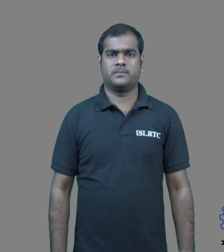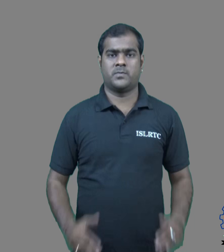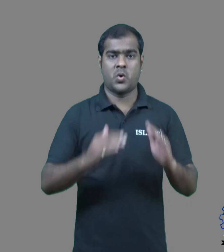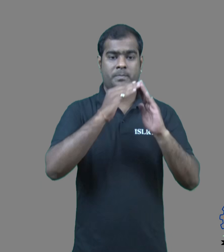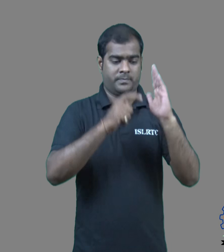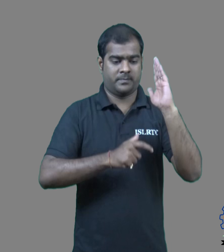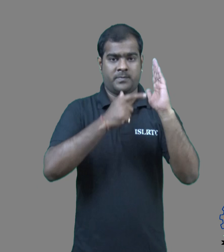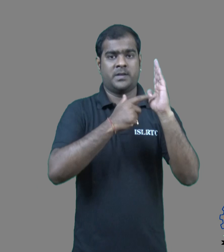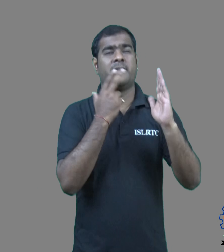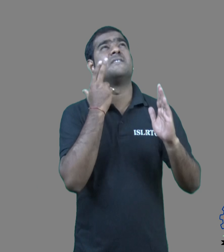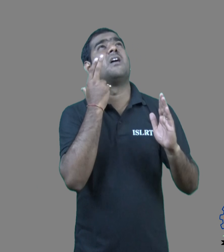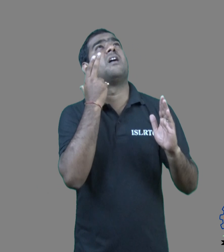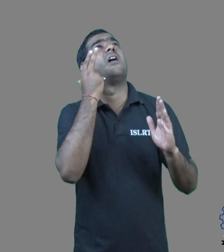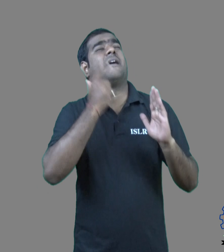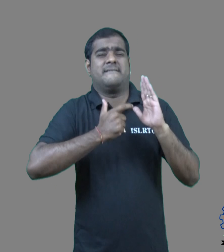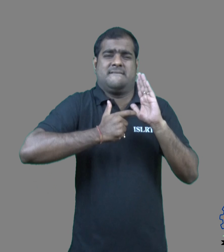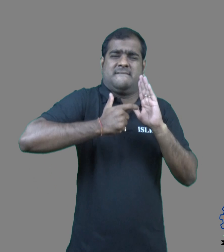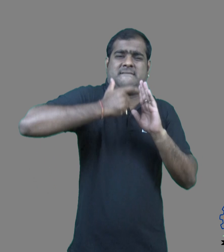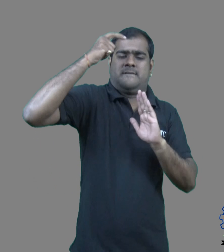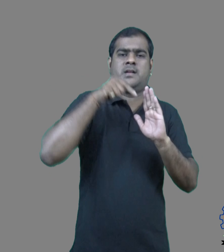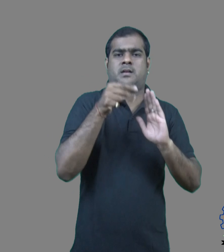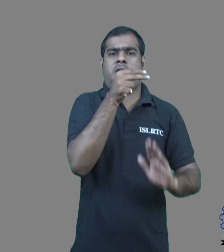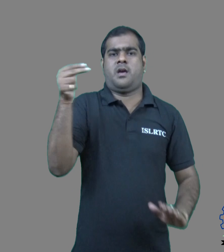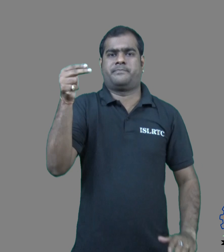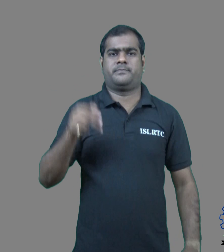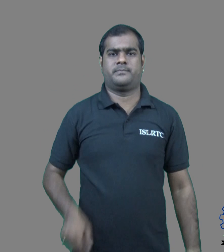Storey Skyscraper